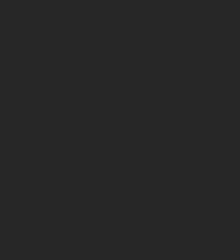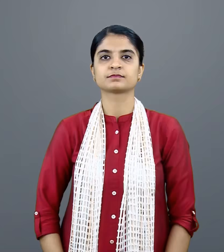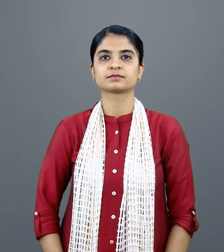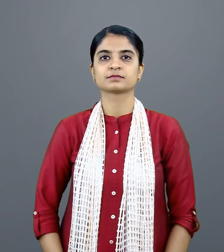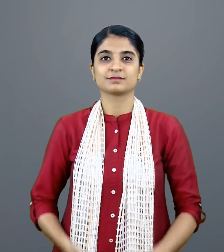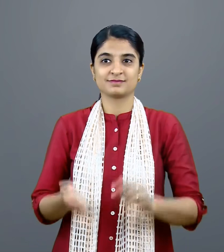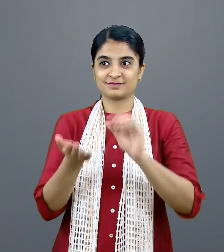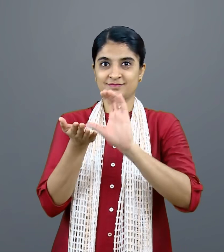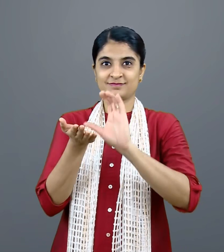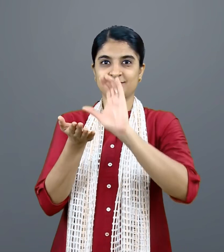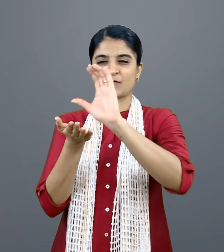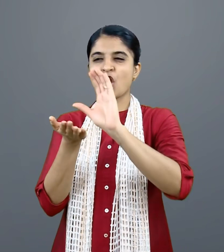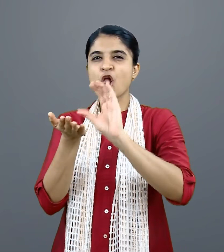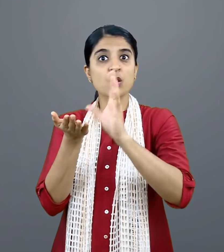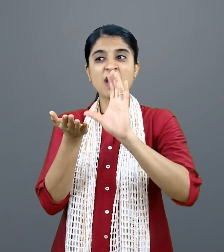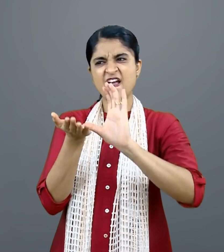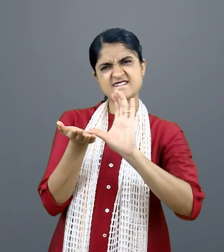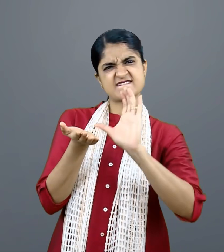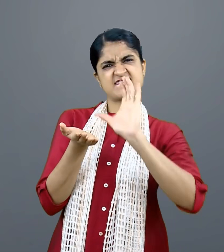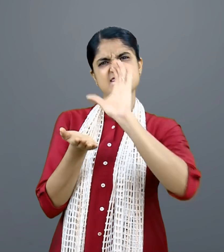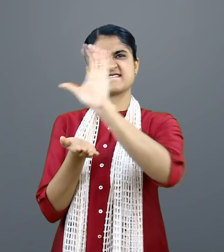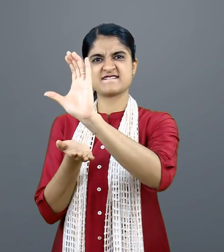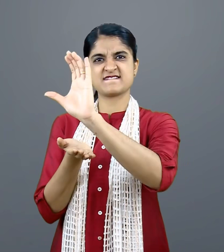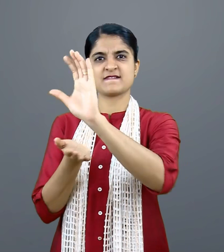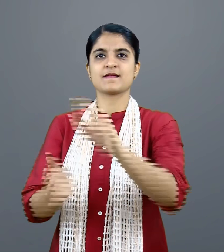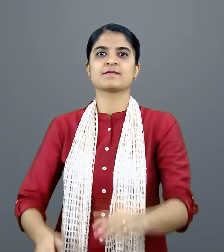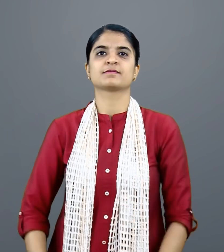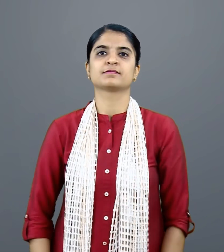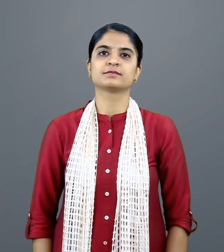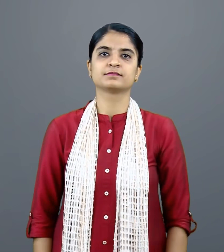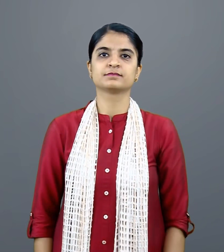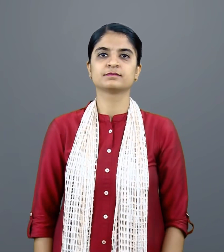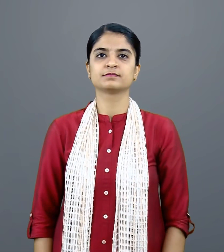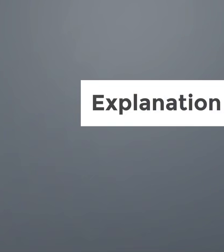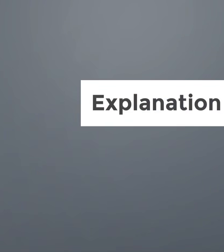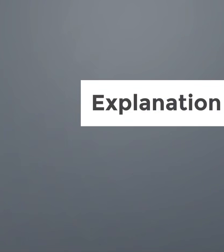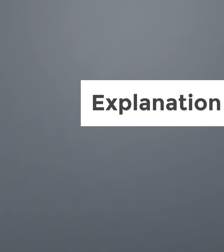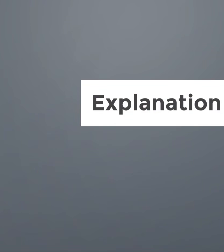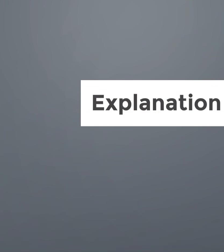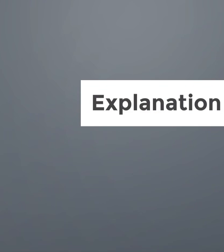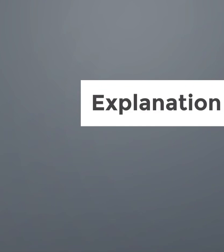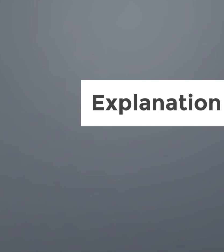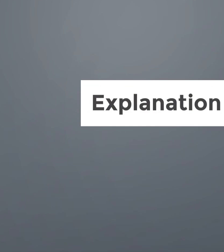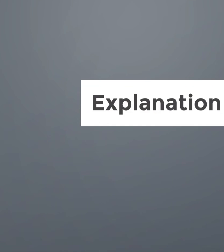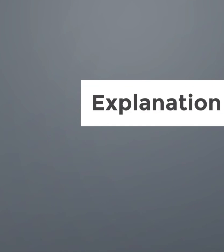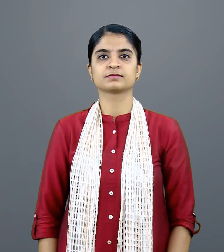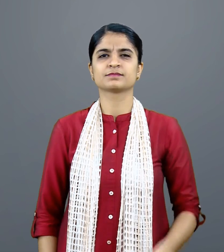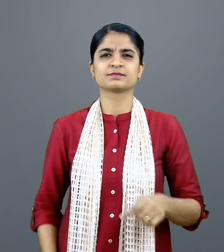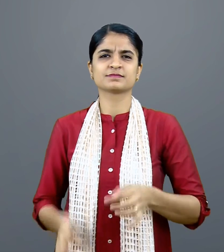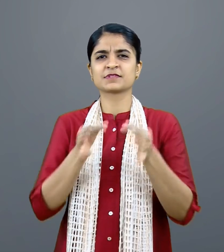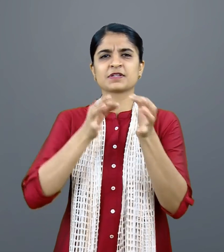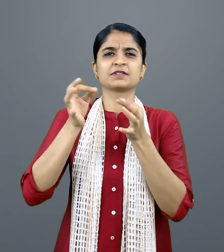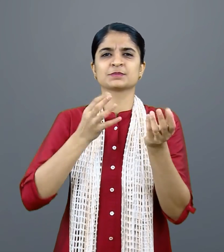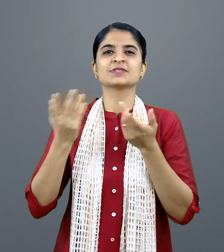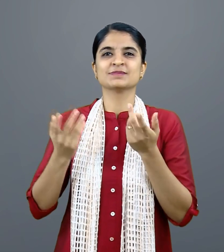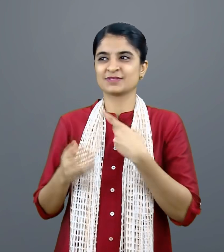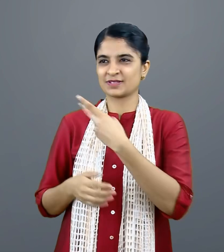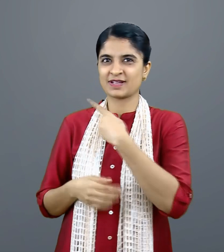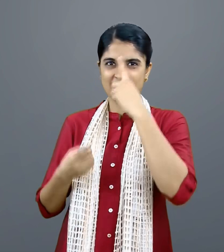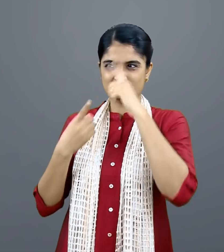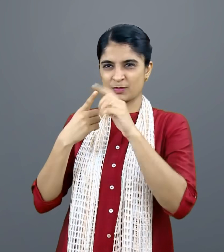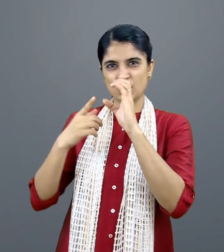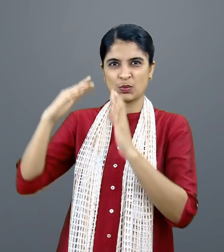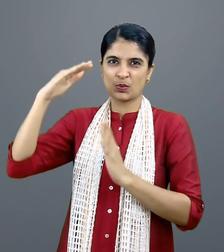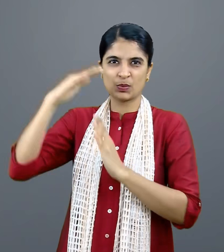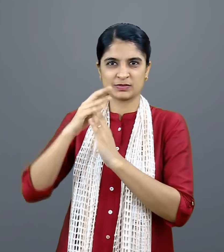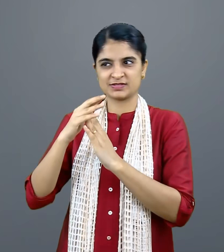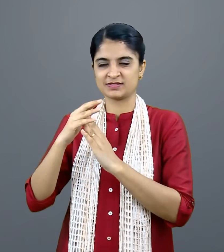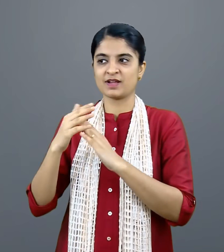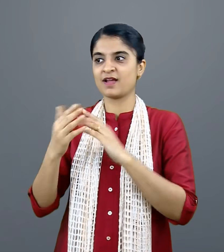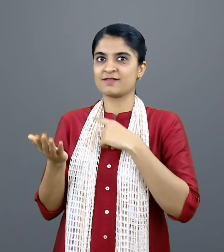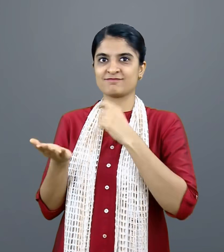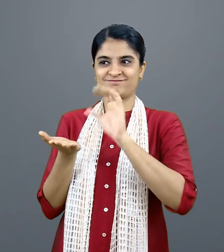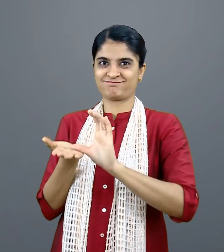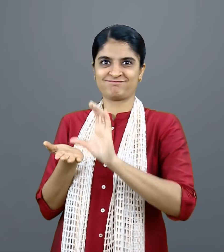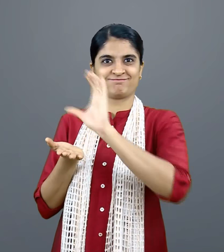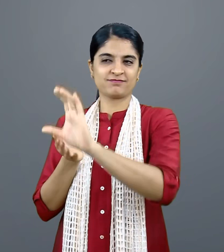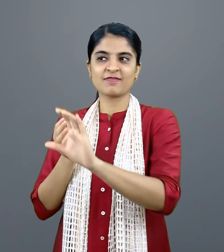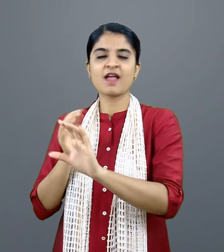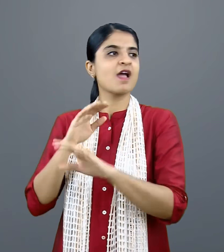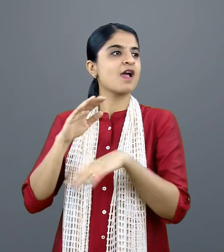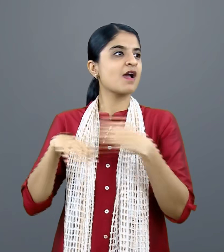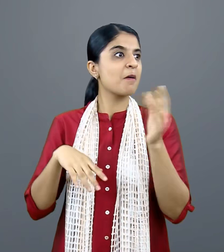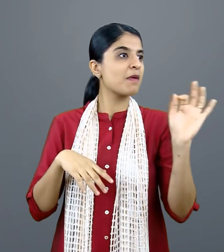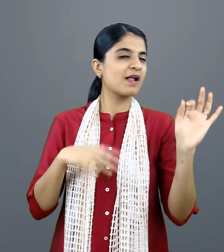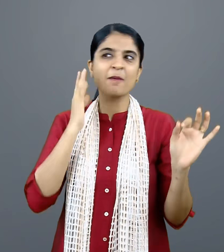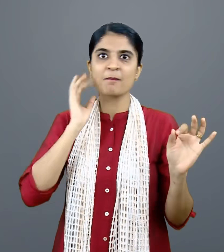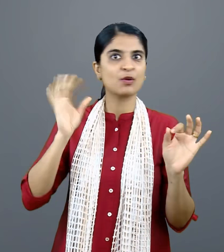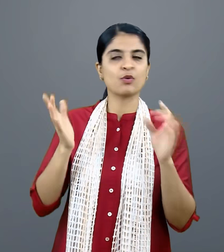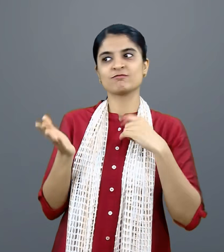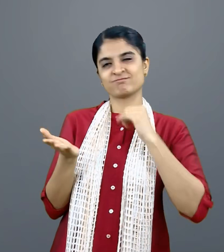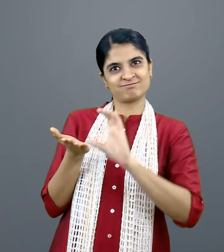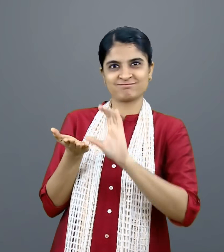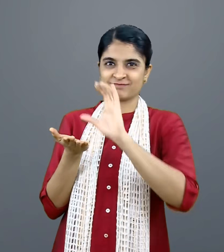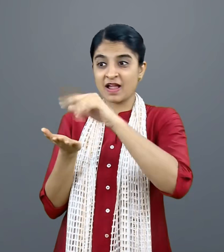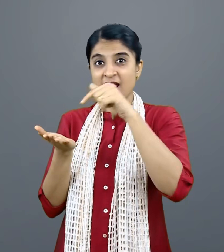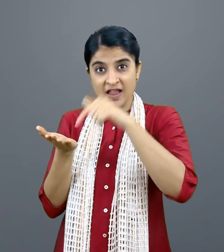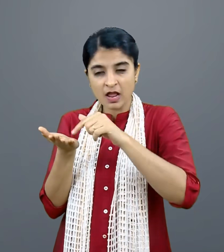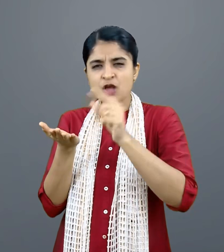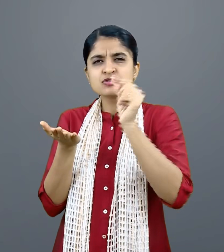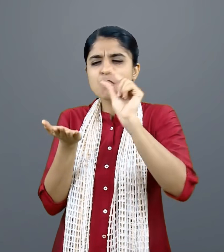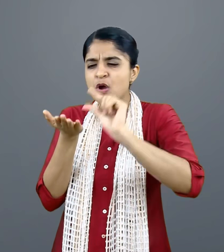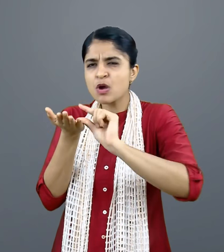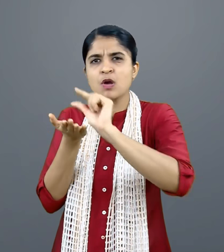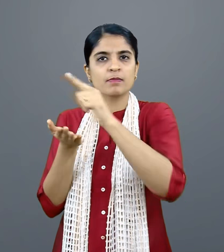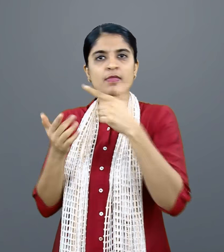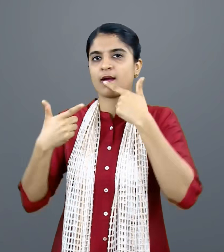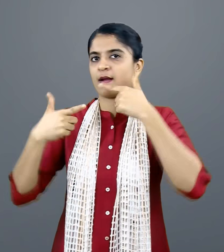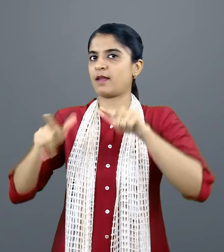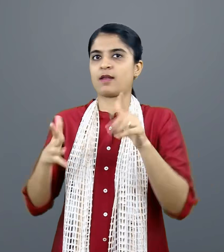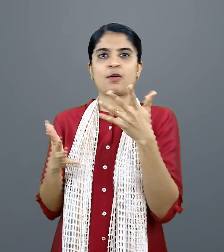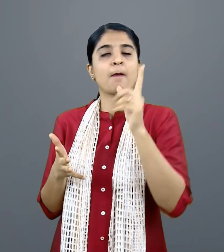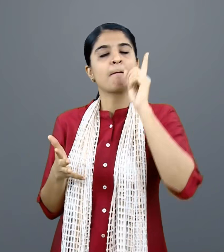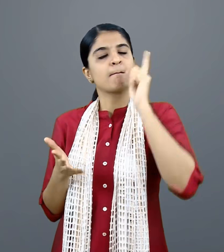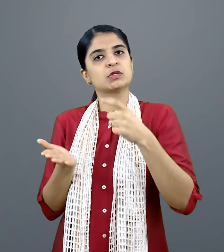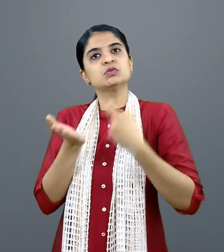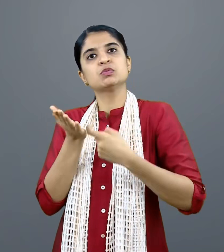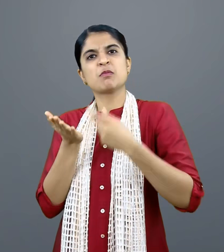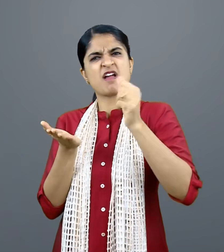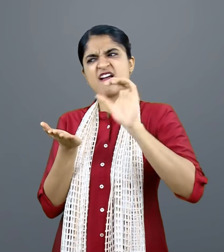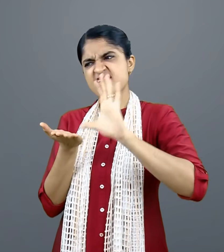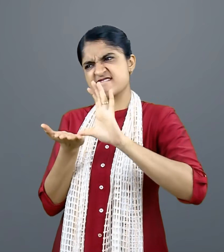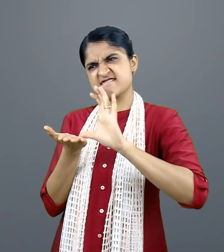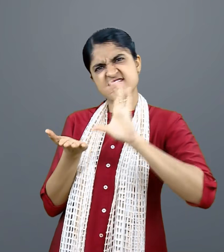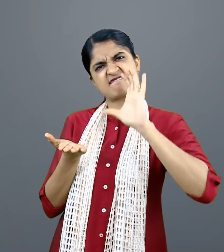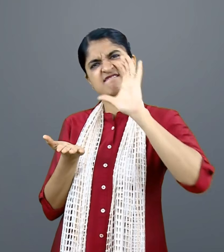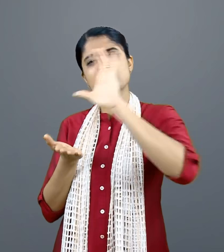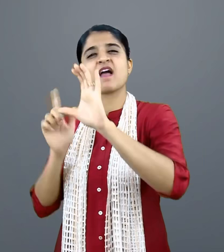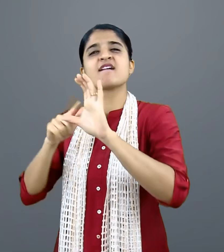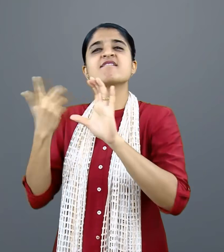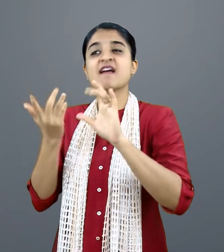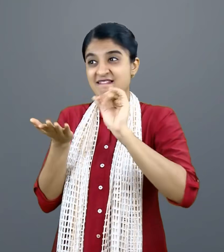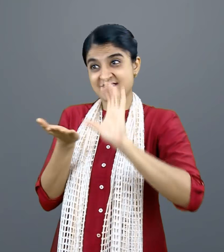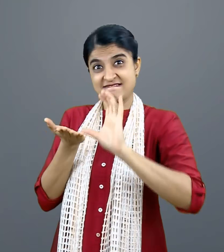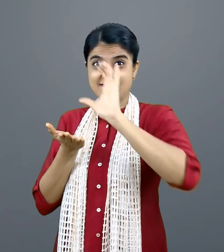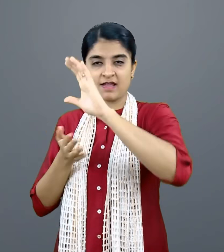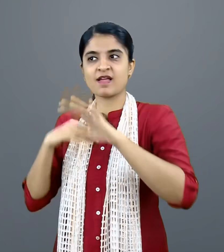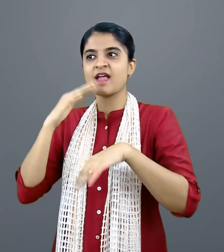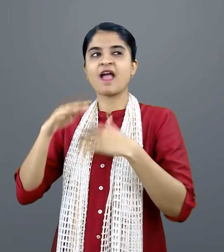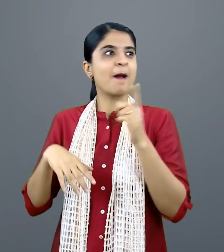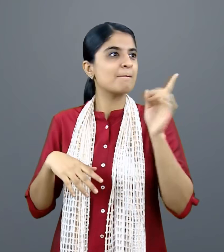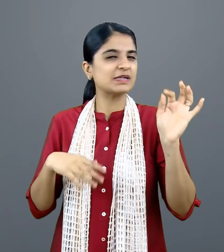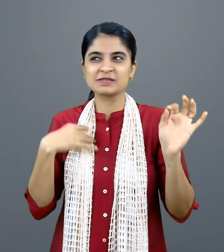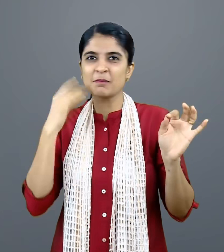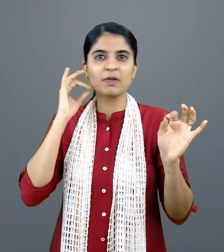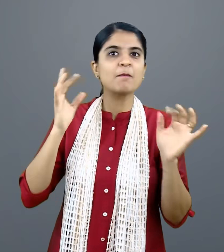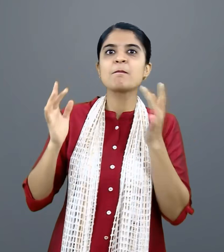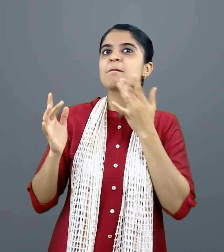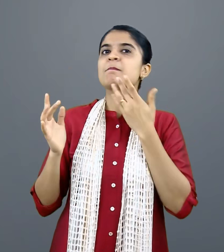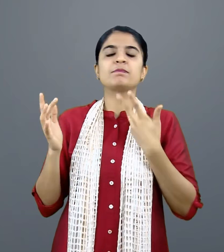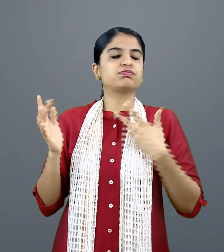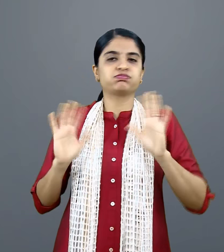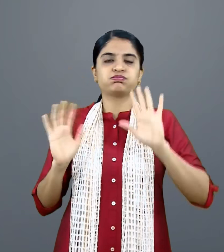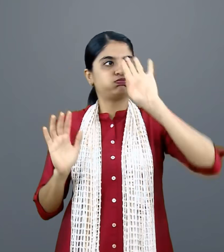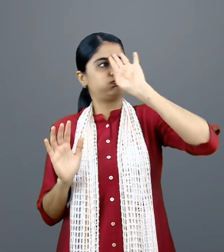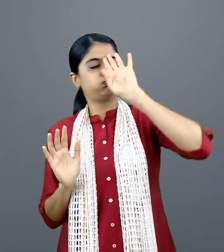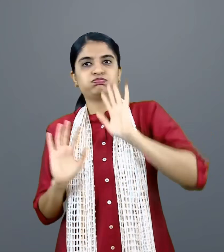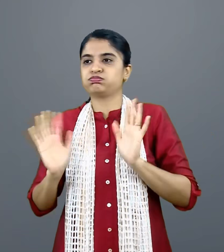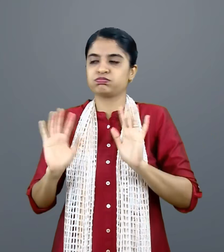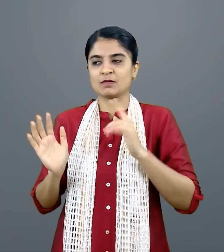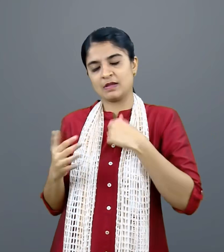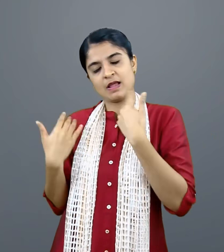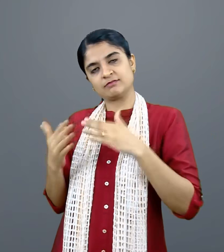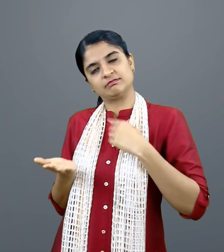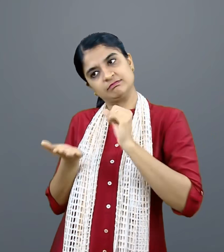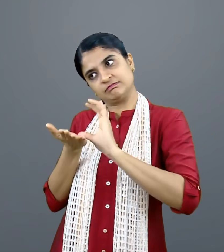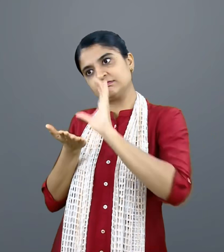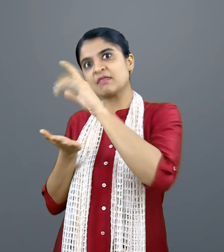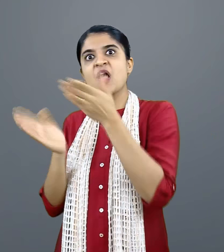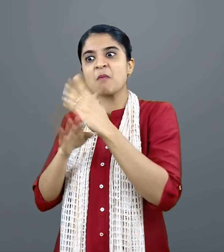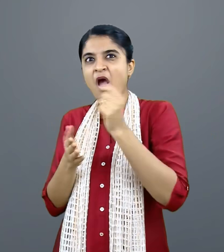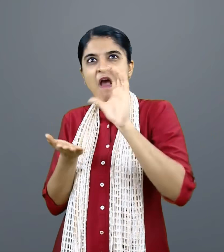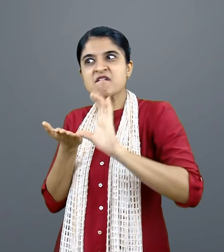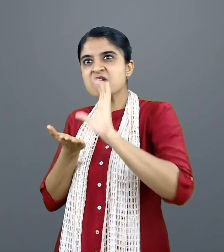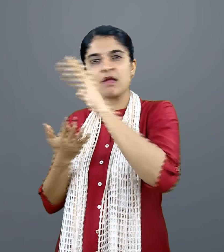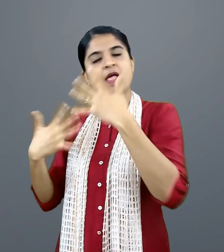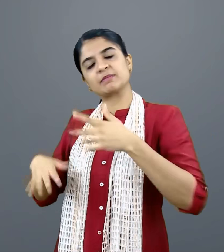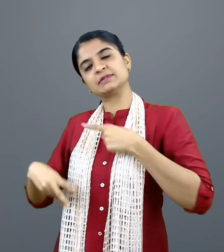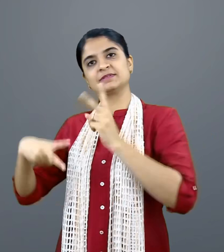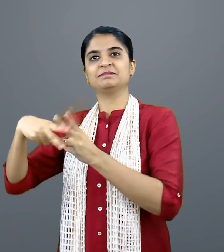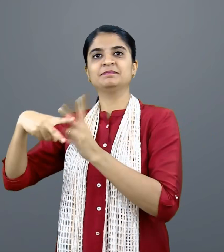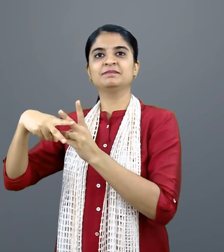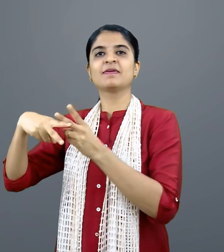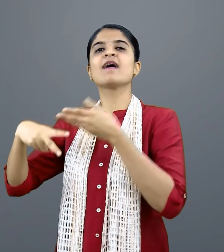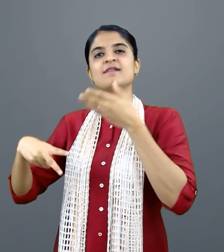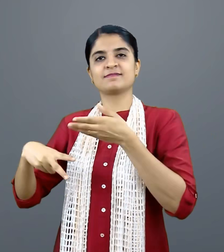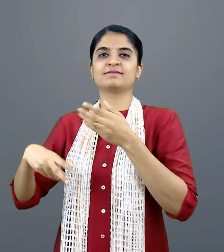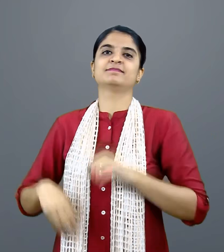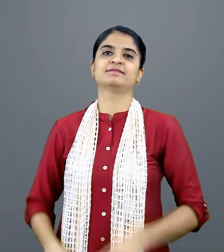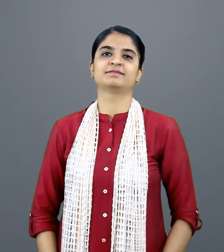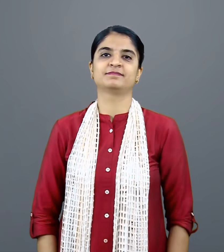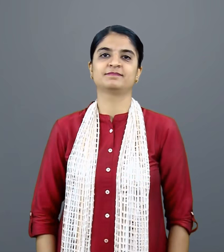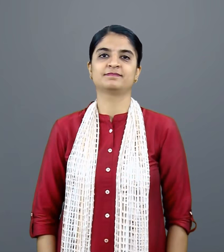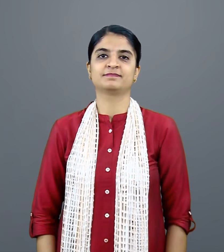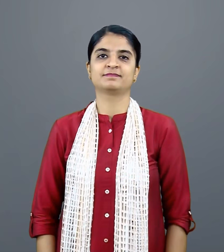Initial Margin